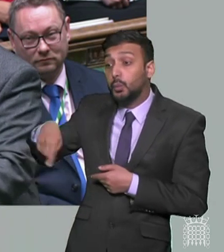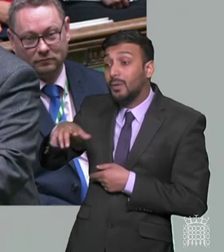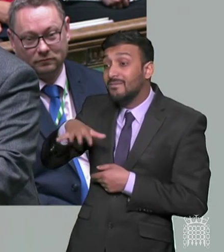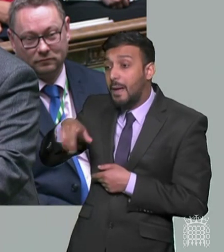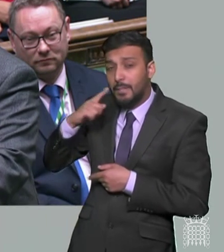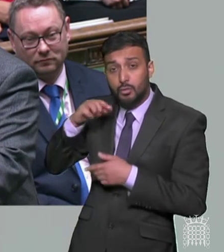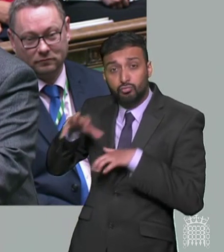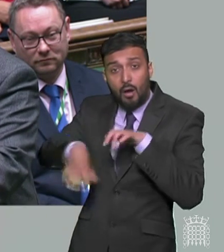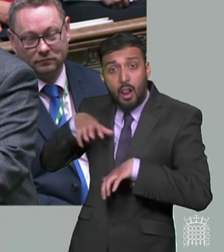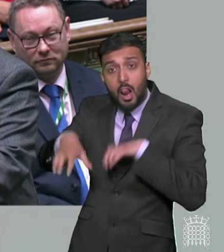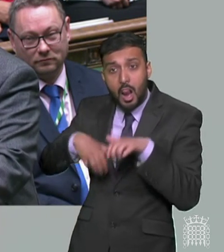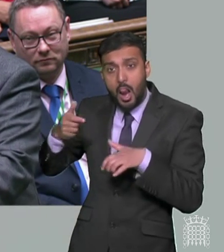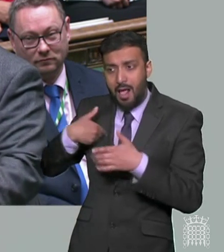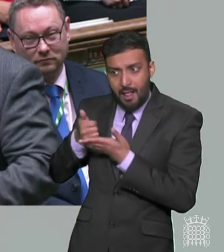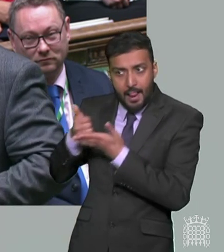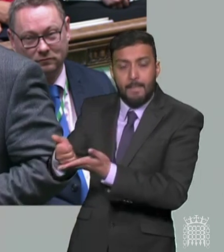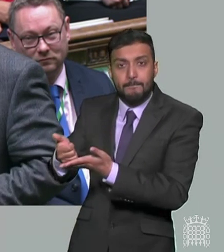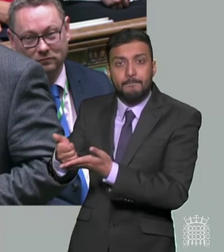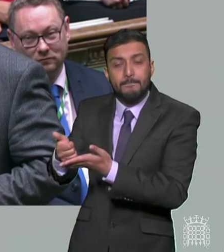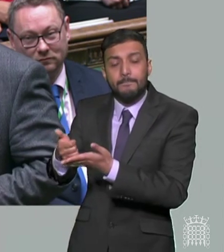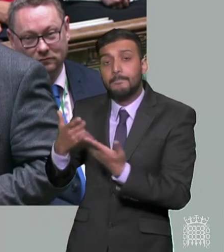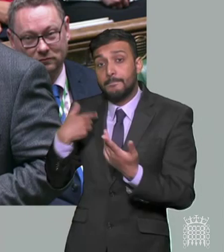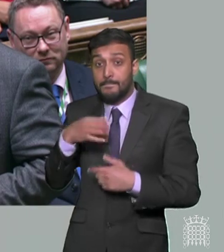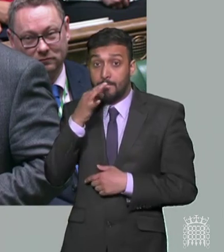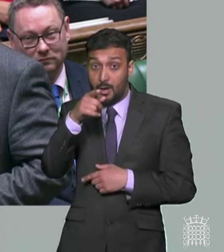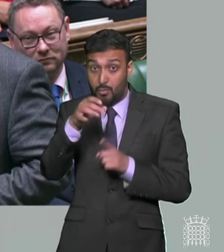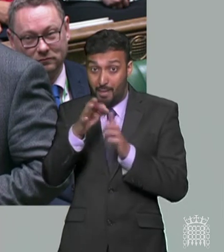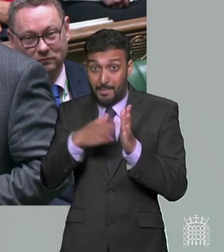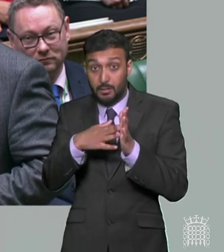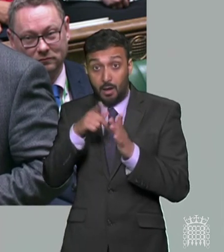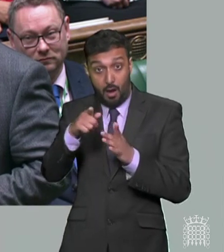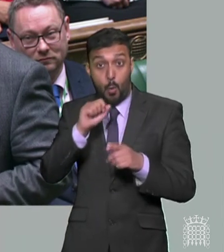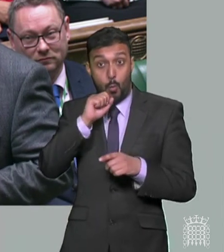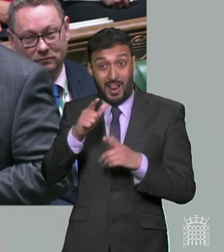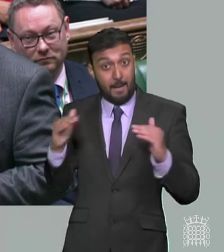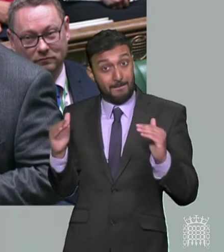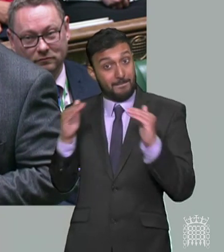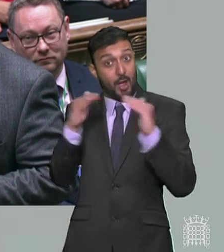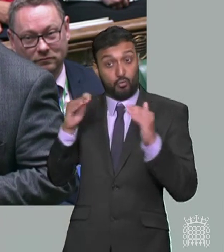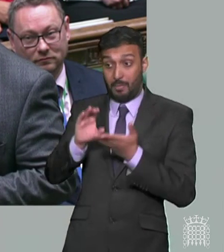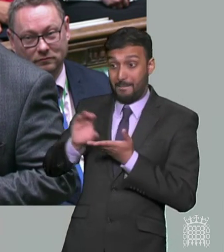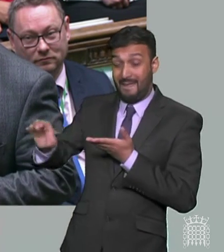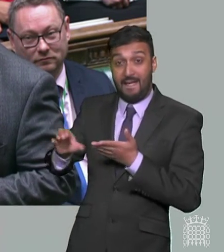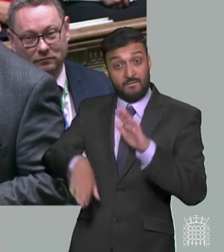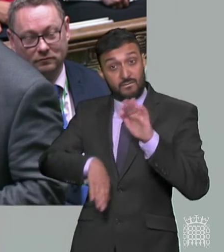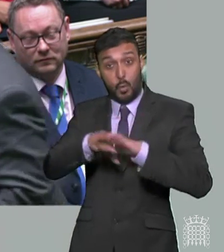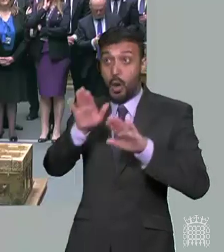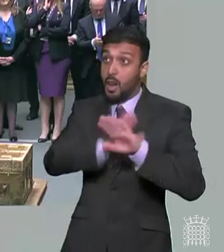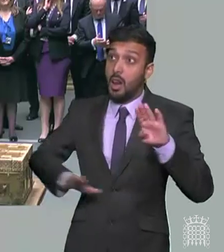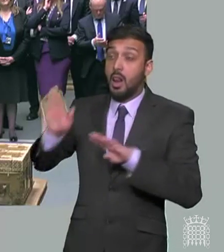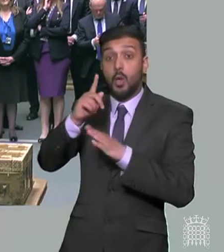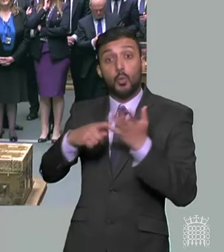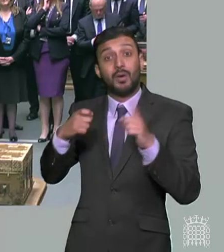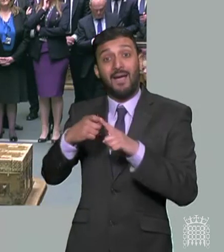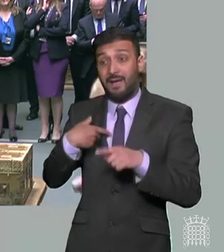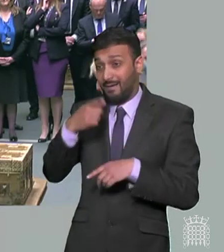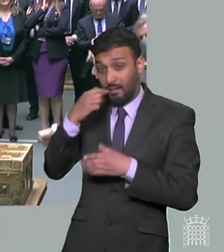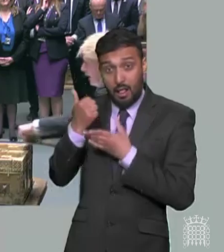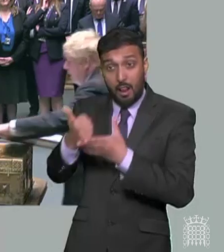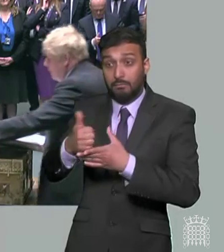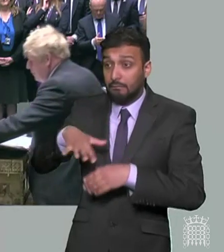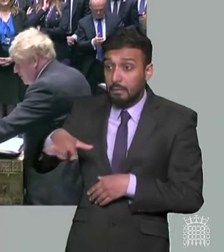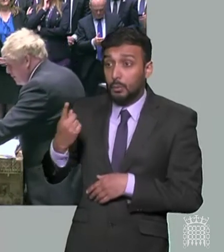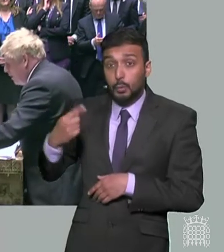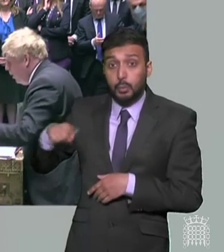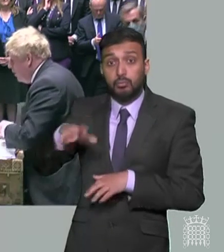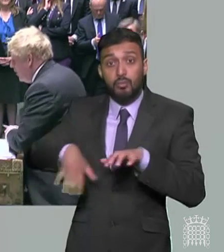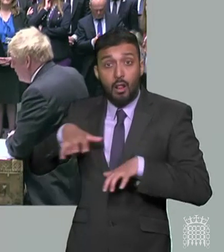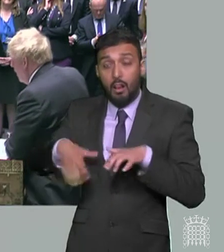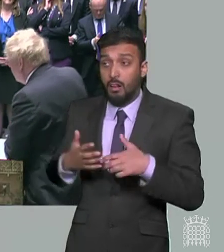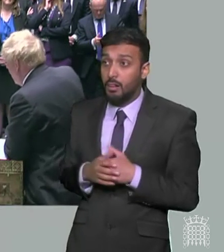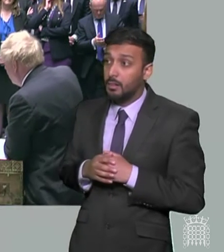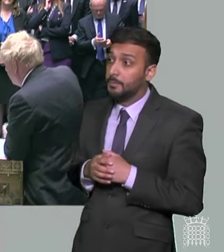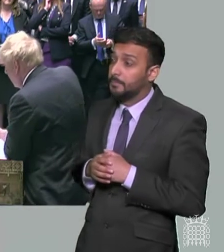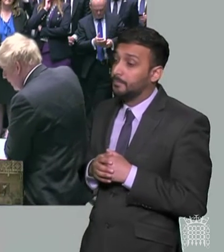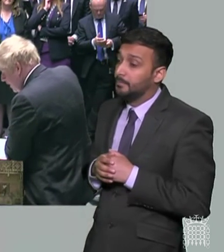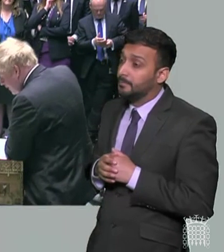Is the Prime Minister prepared to match that payment across the UK to help families through this emergency?